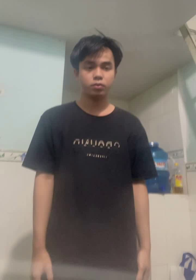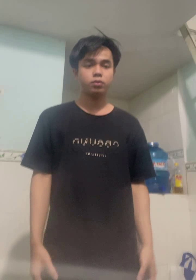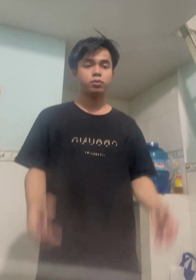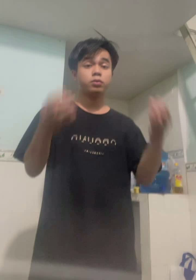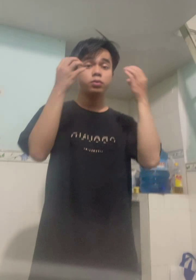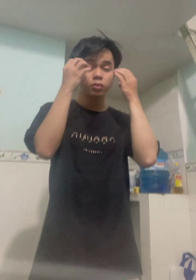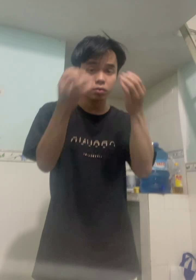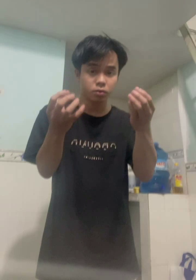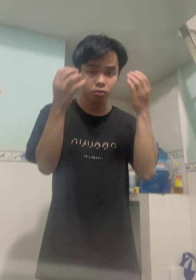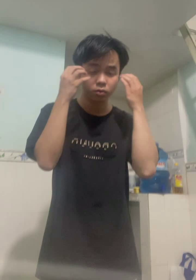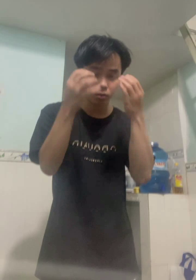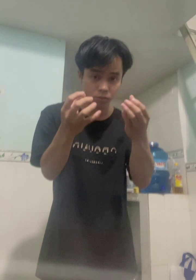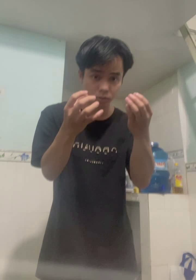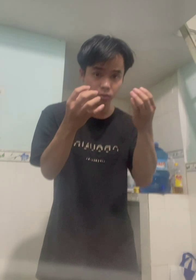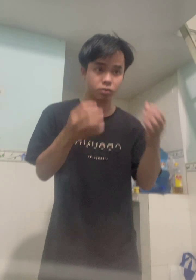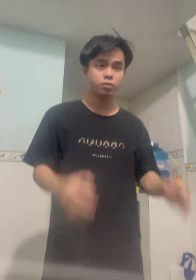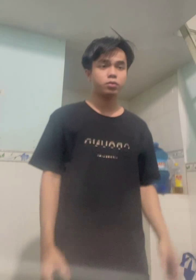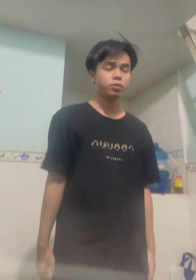ngac nhien